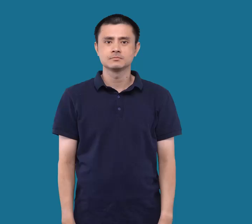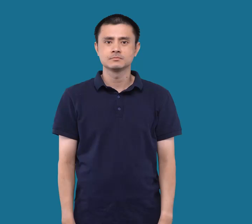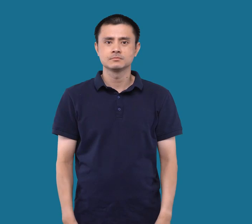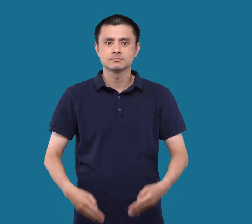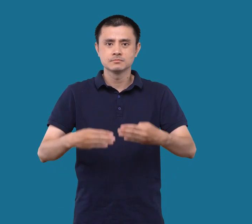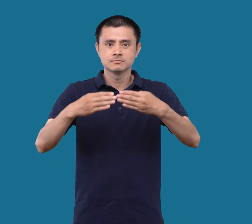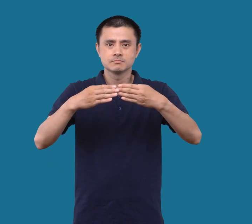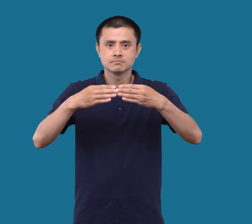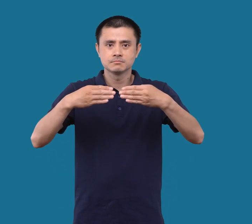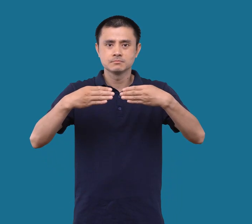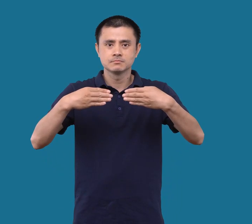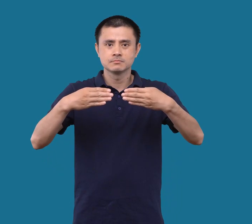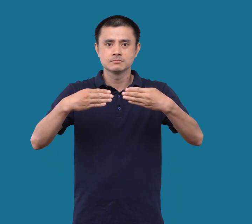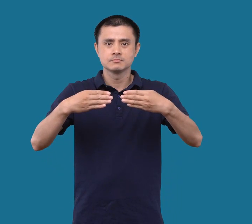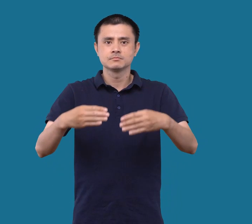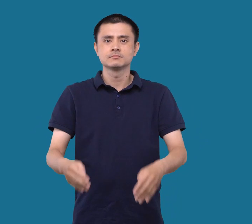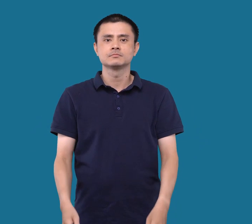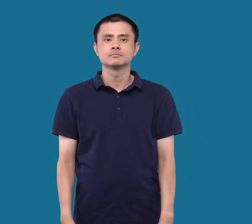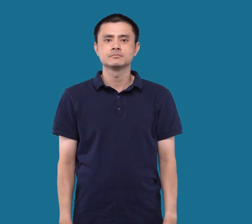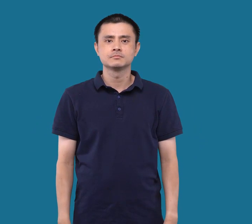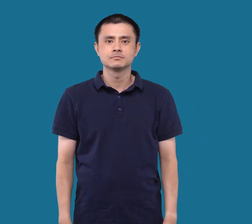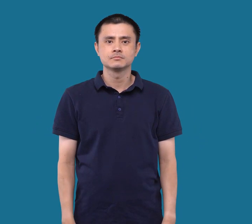cửa sổ